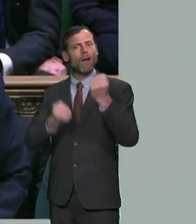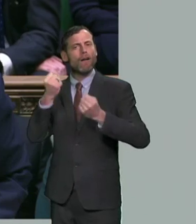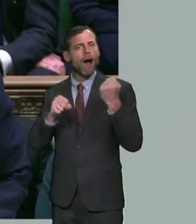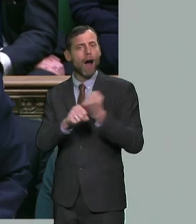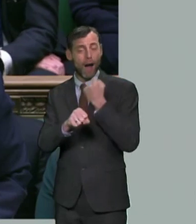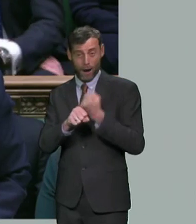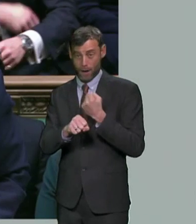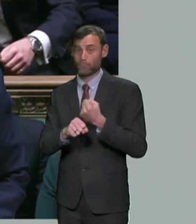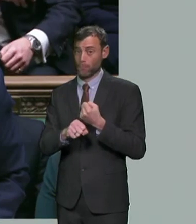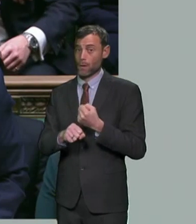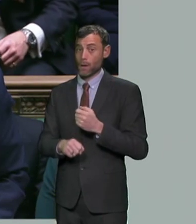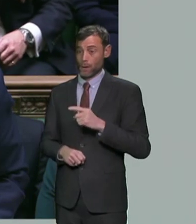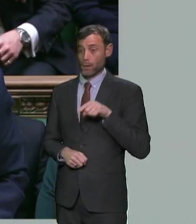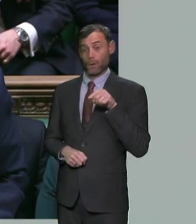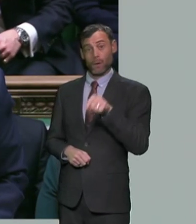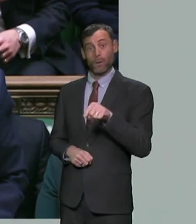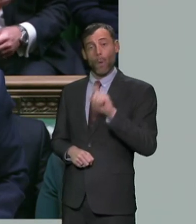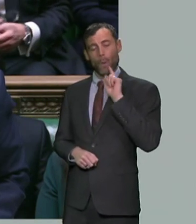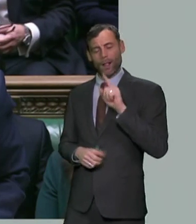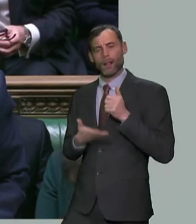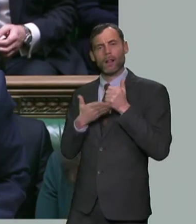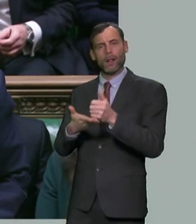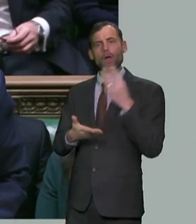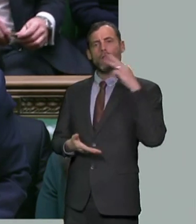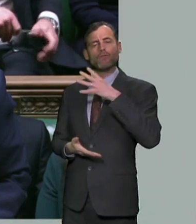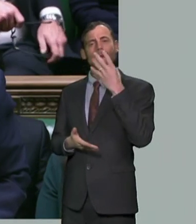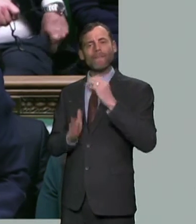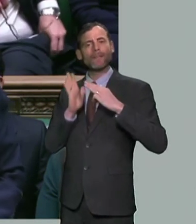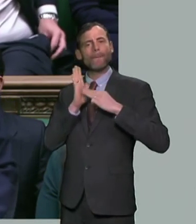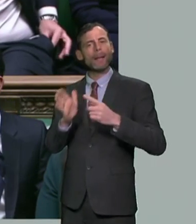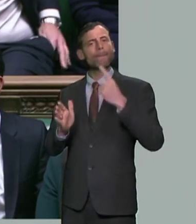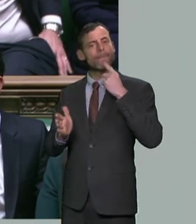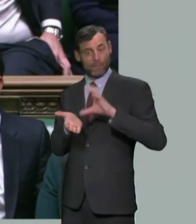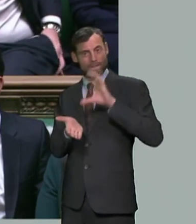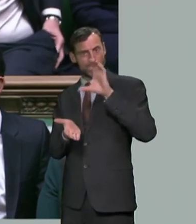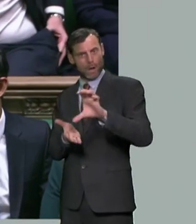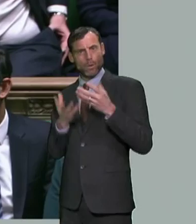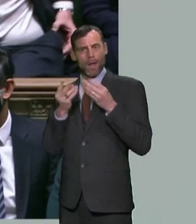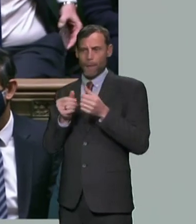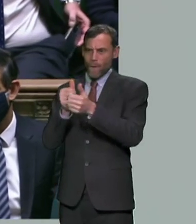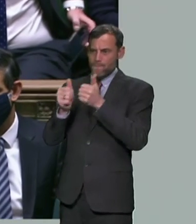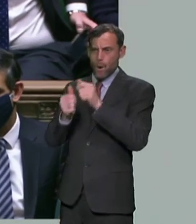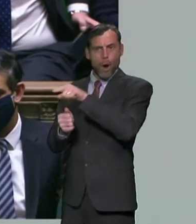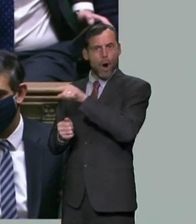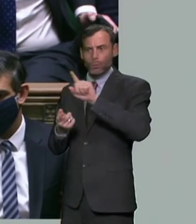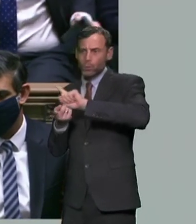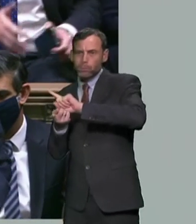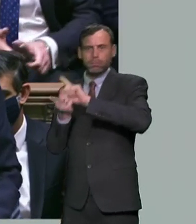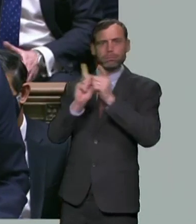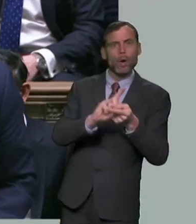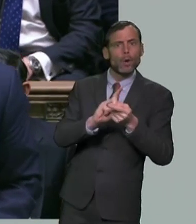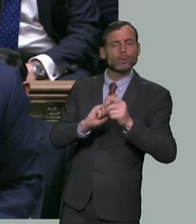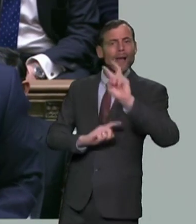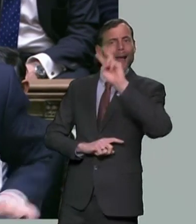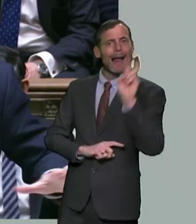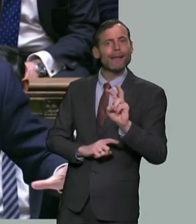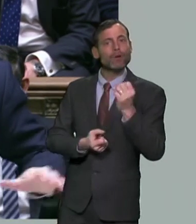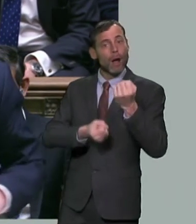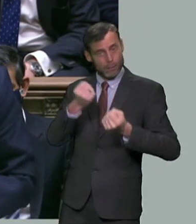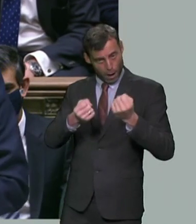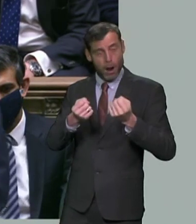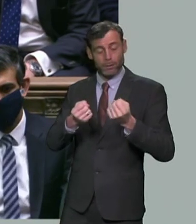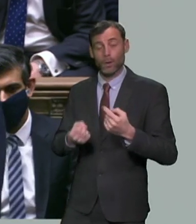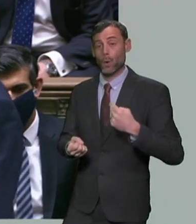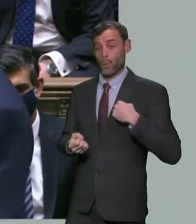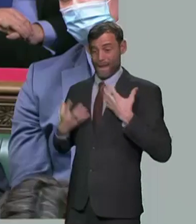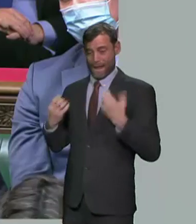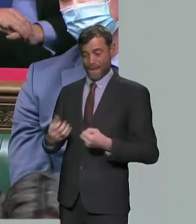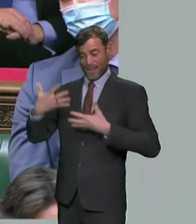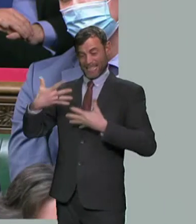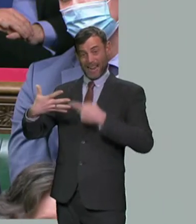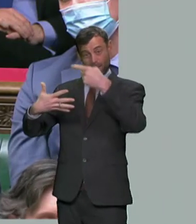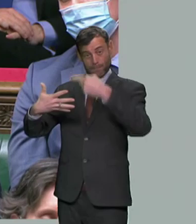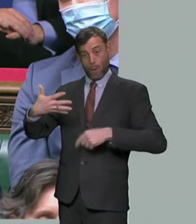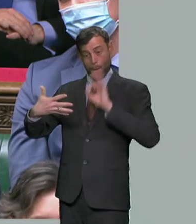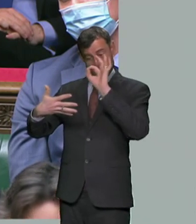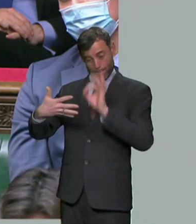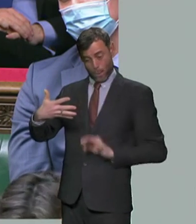We made another £350 million available through the automotive transformation fund, on top of the commitment of half a billion pounds we have already made in a 10-point plan.